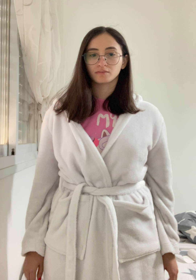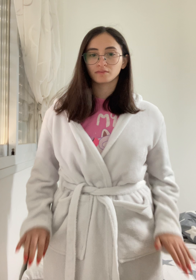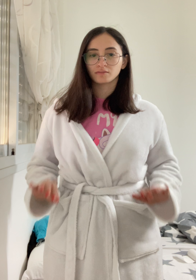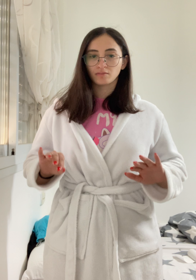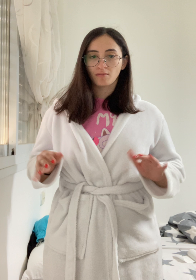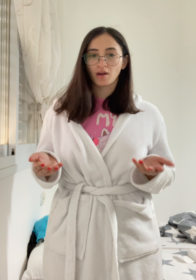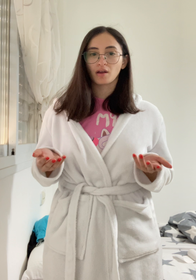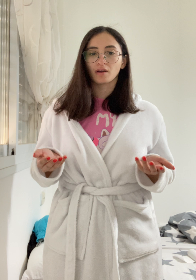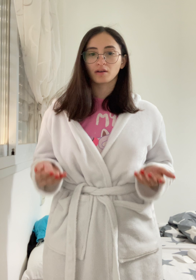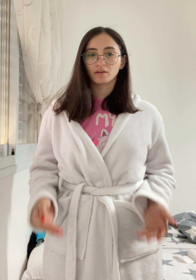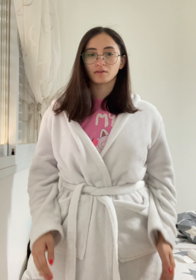מהר